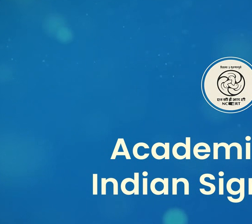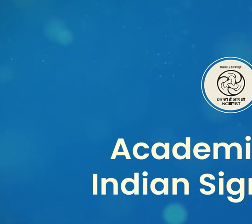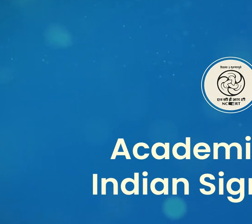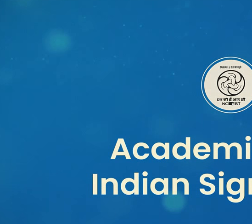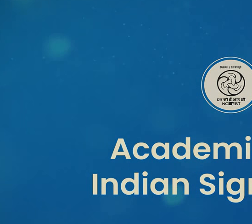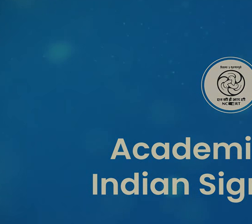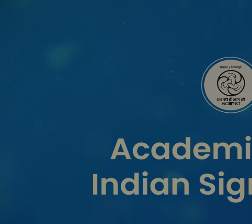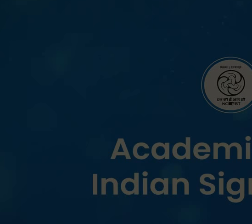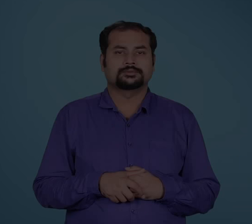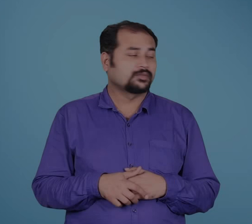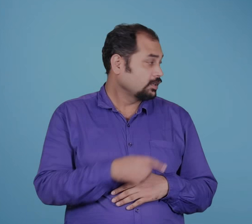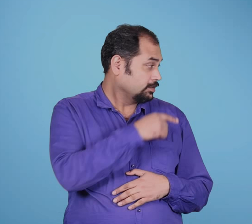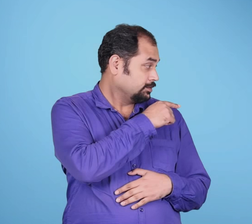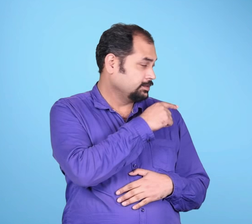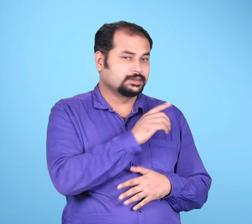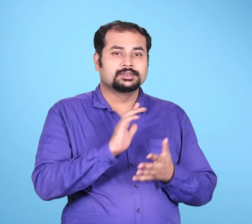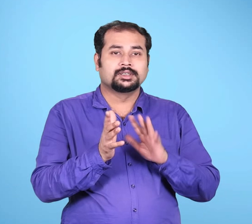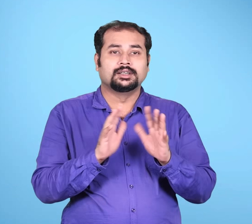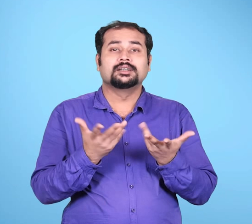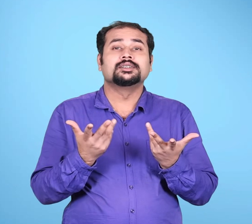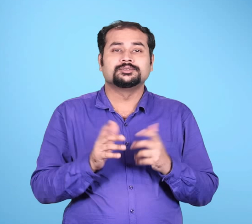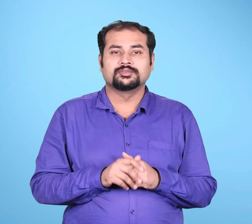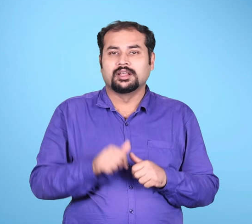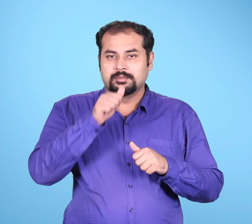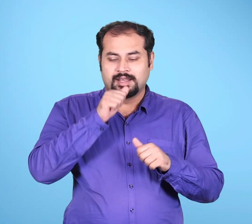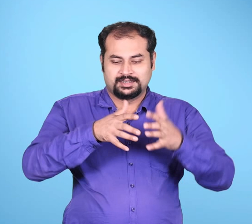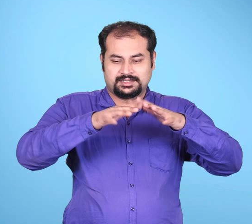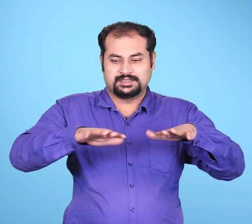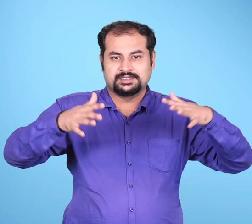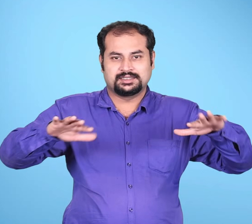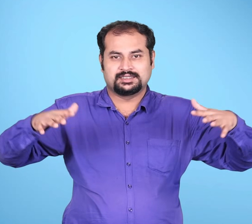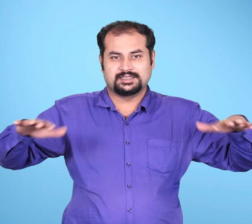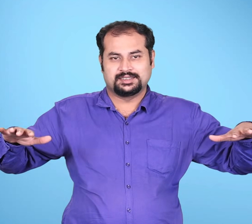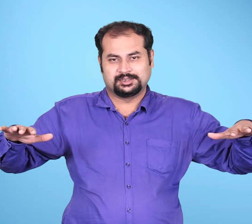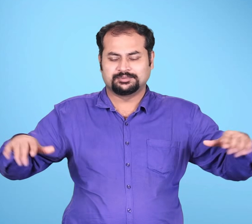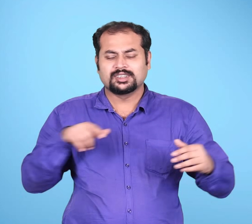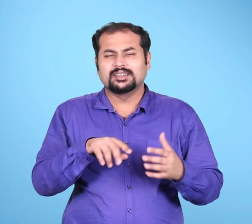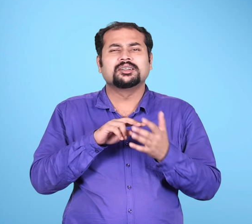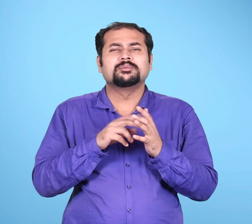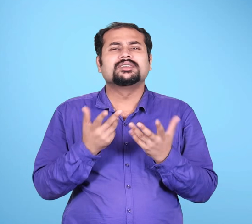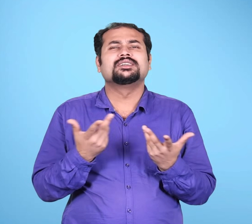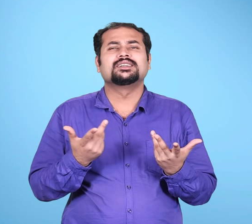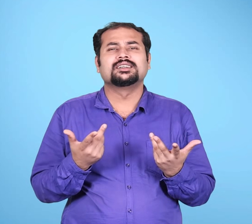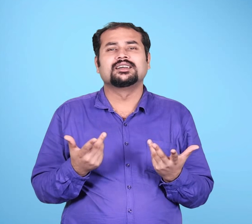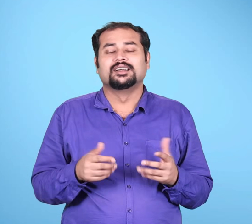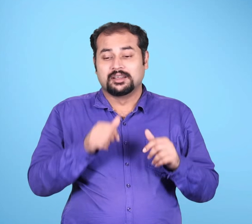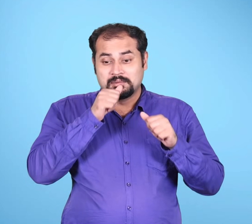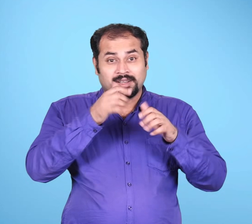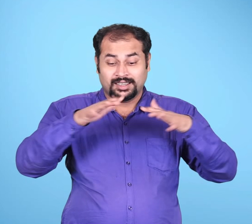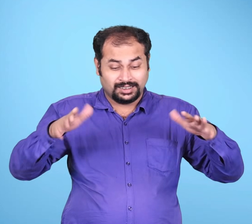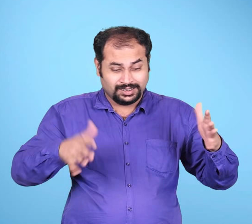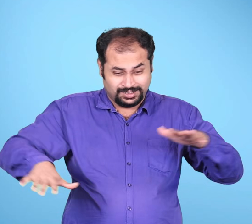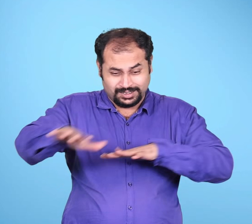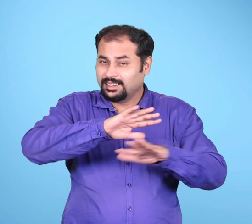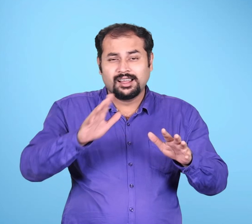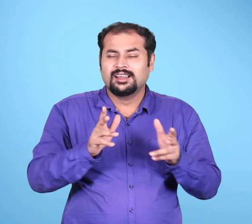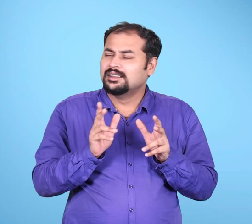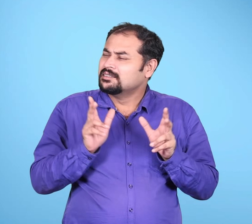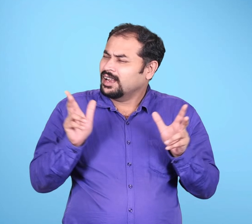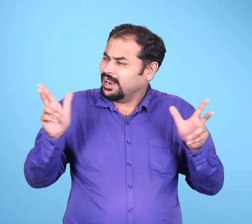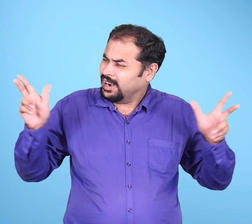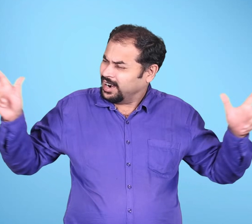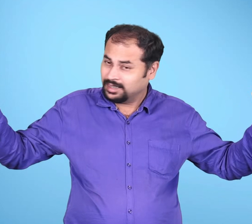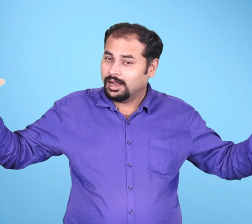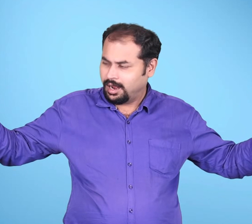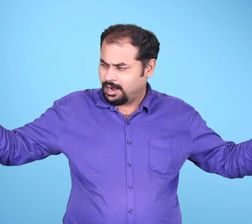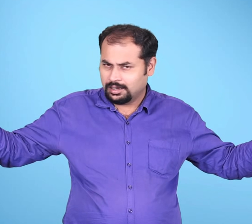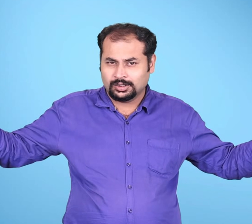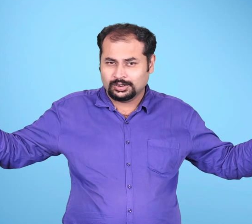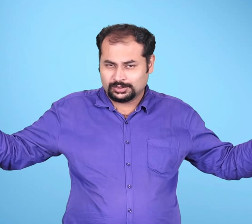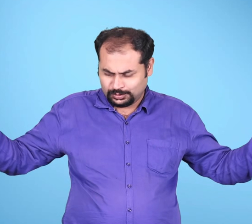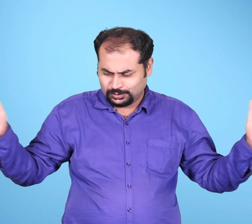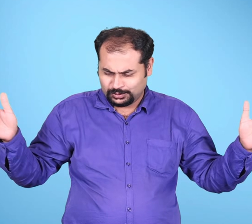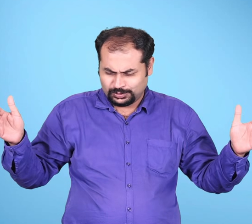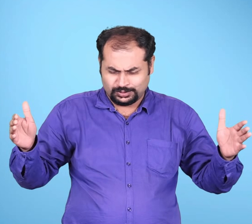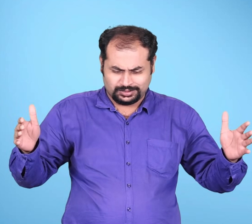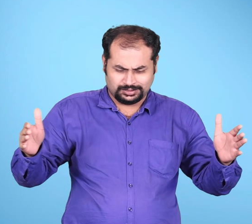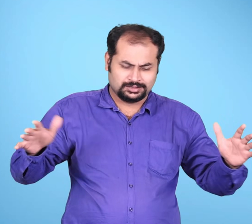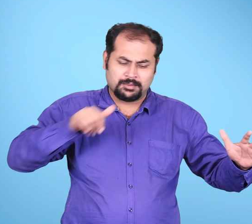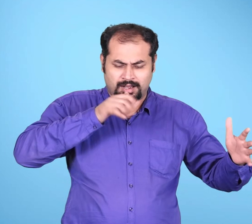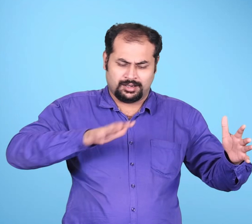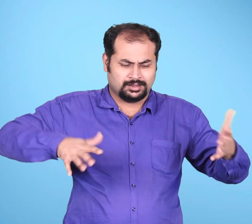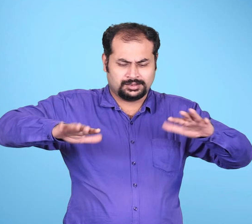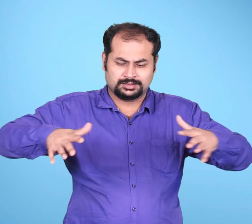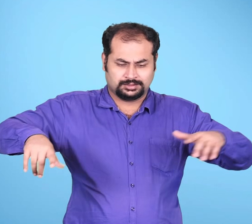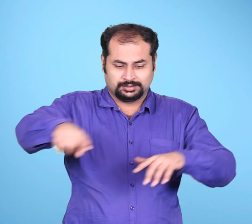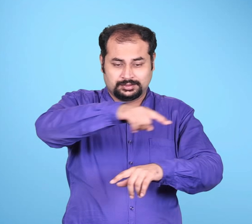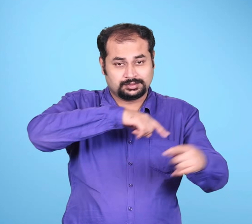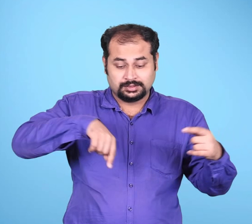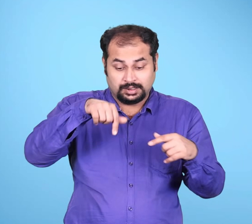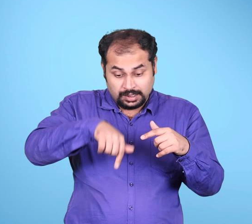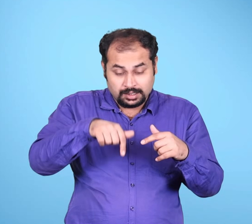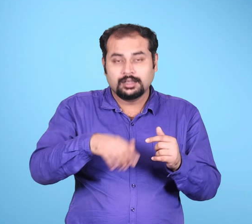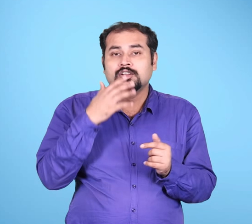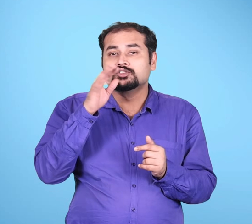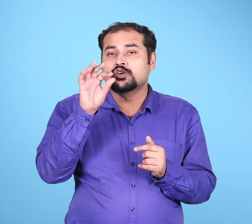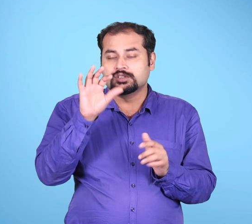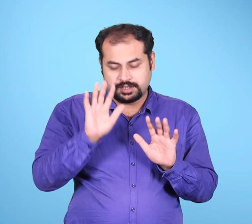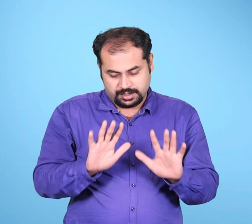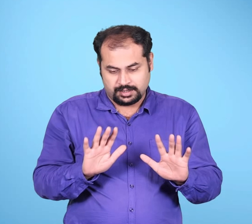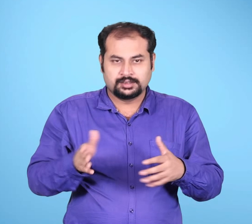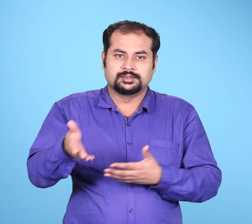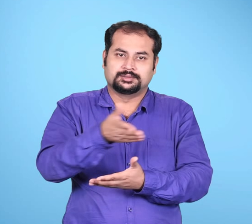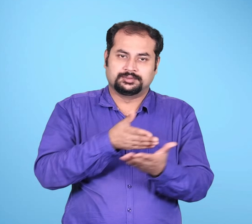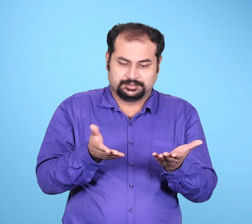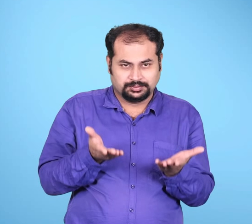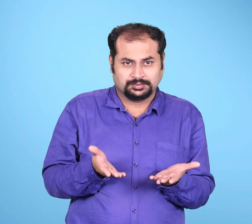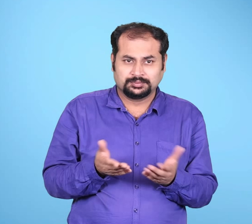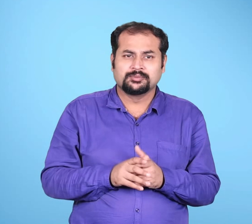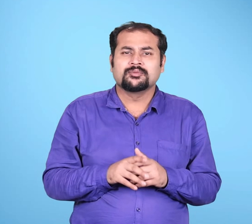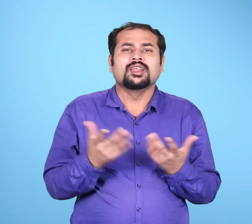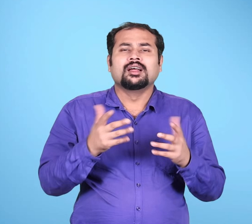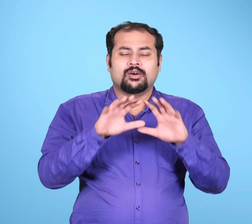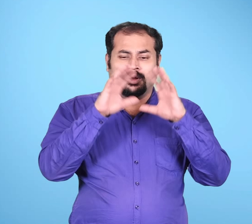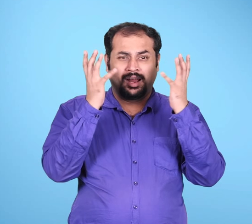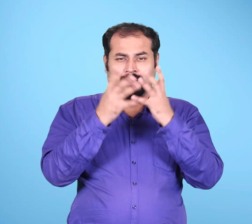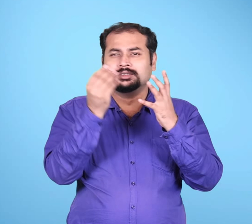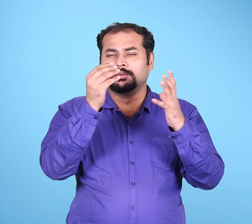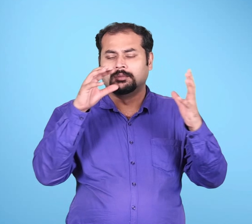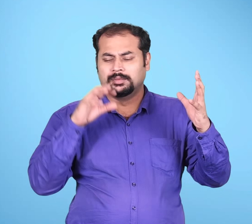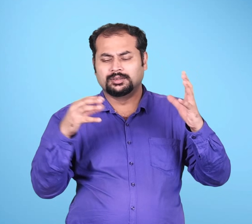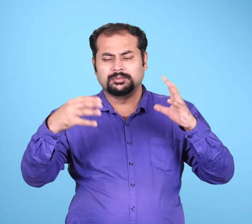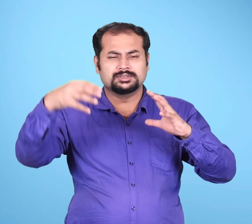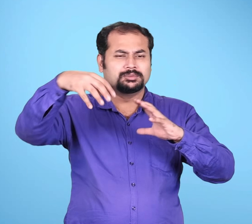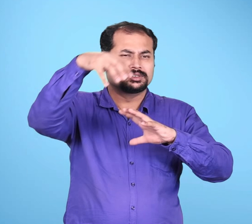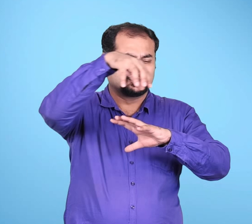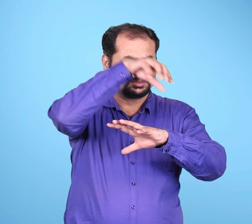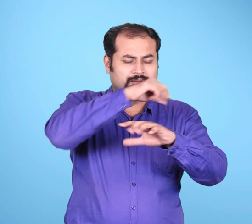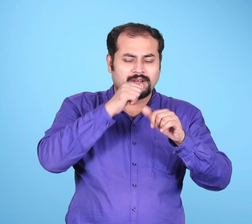Sea This sign means sea. A sea is a large body of saline water, smaller than an ocean